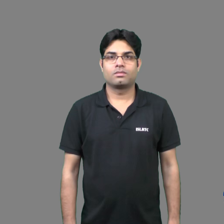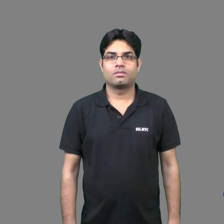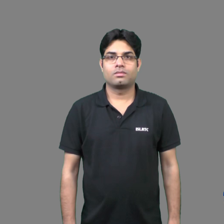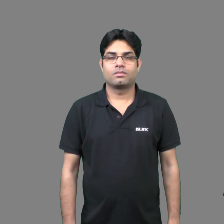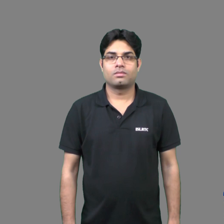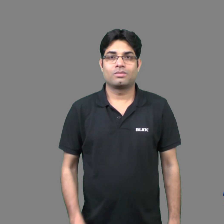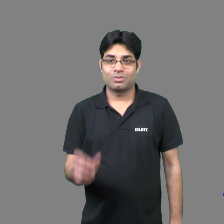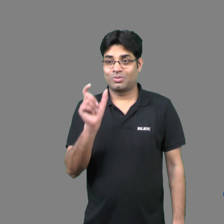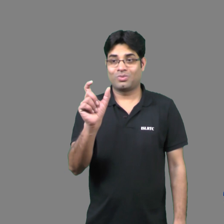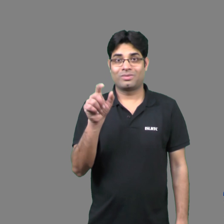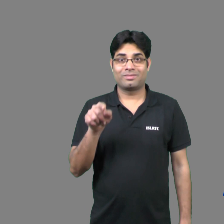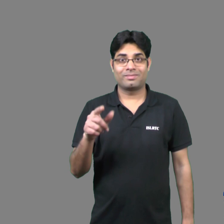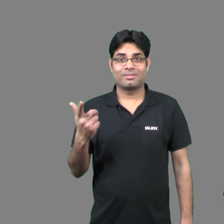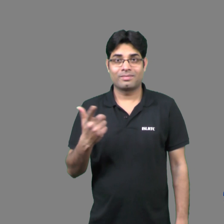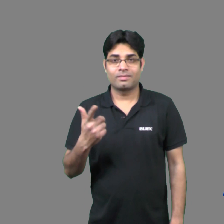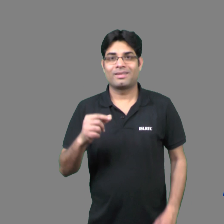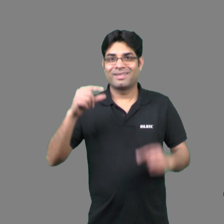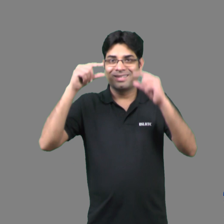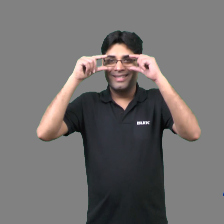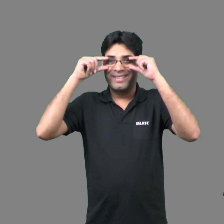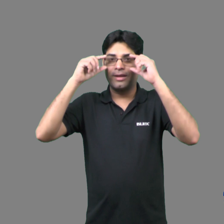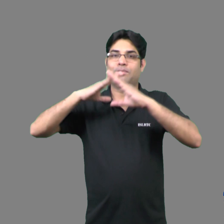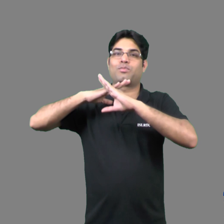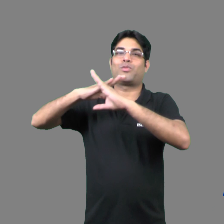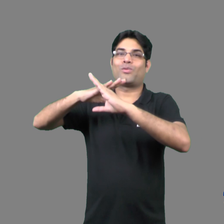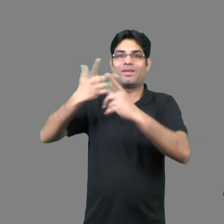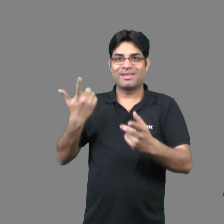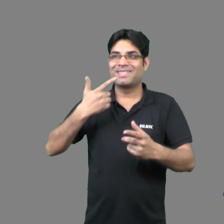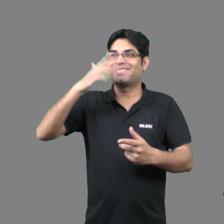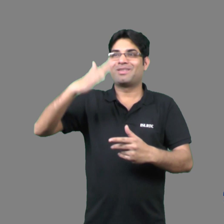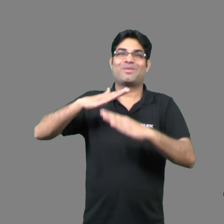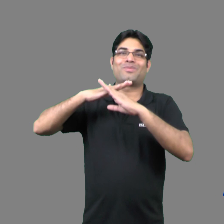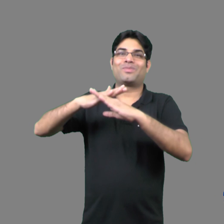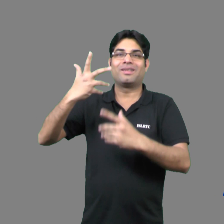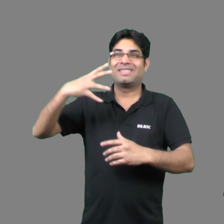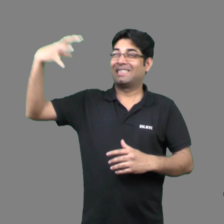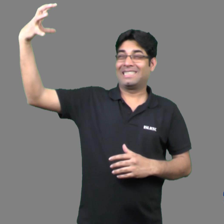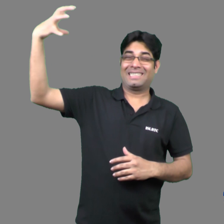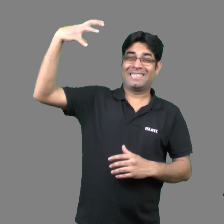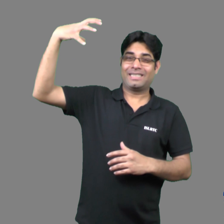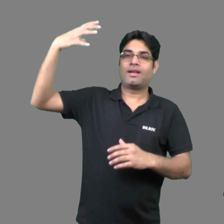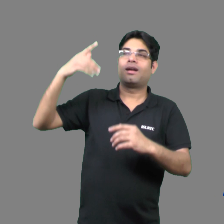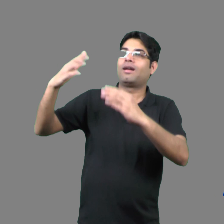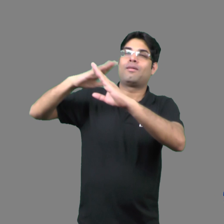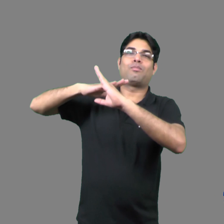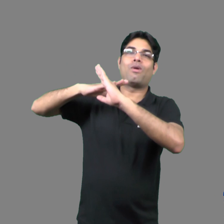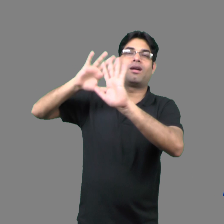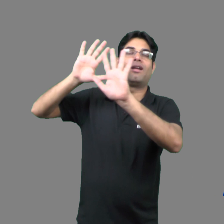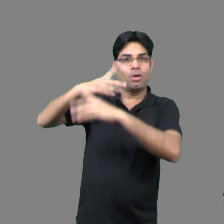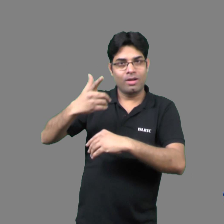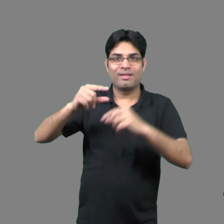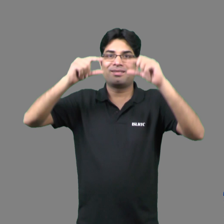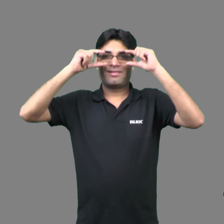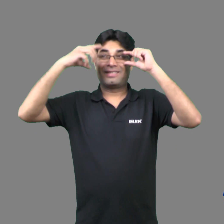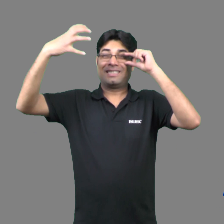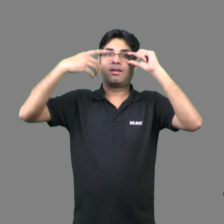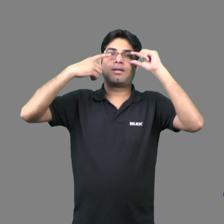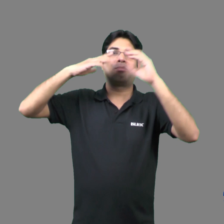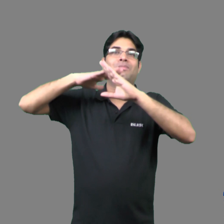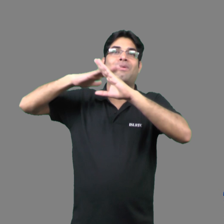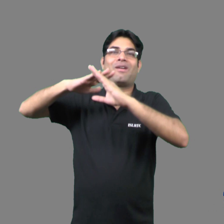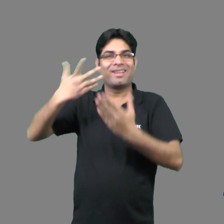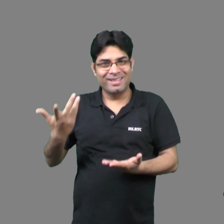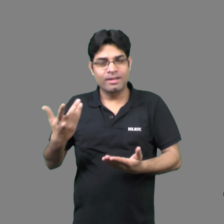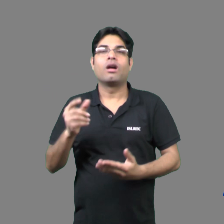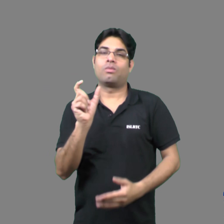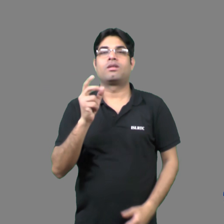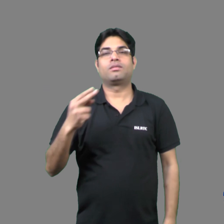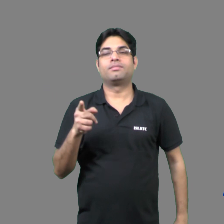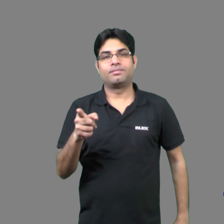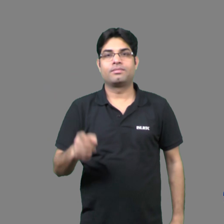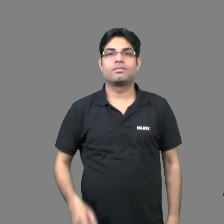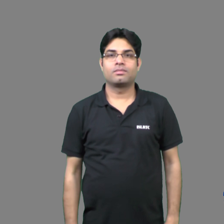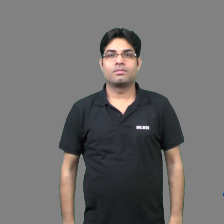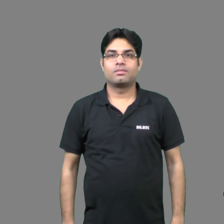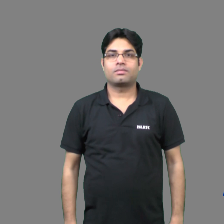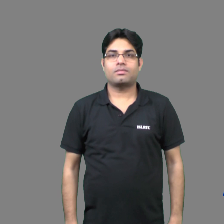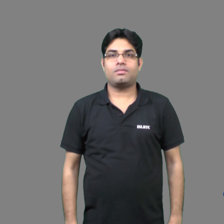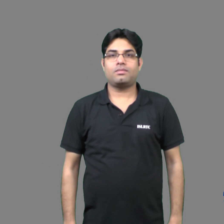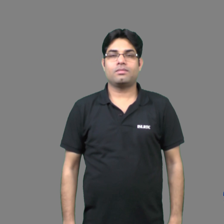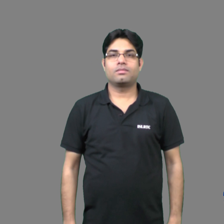Ultraviolet Ray Glass